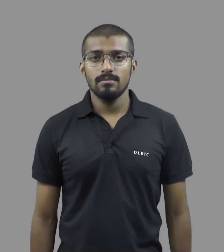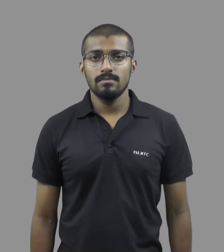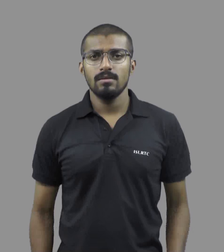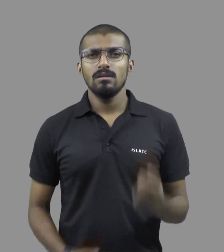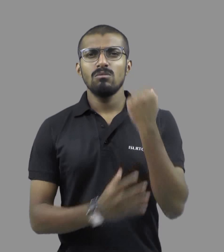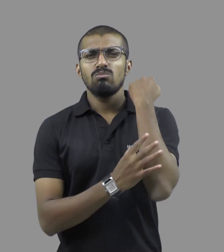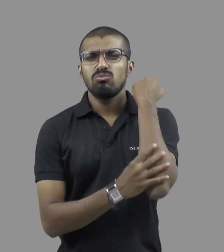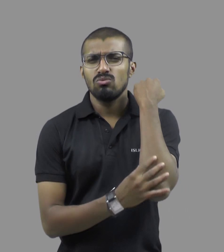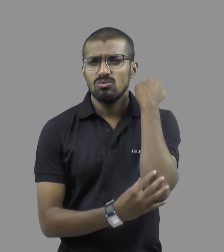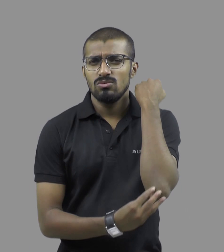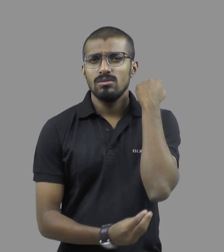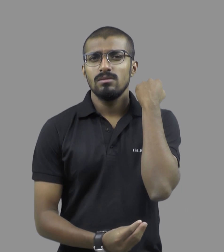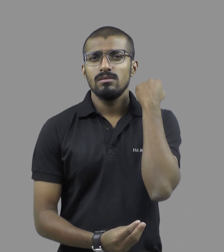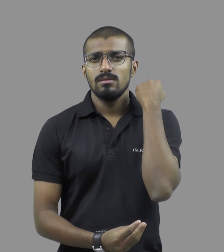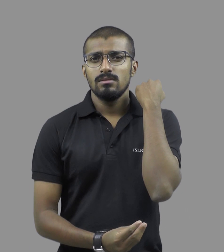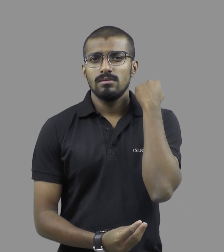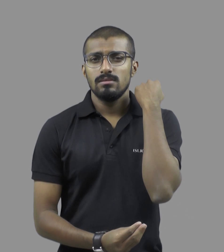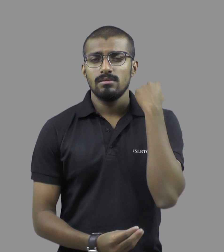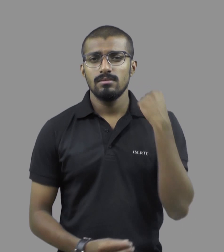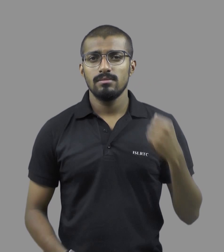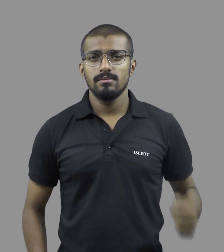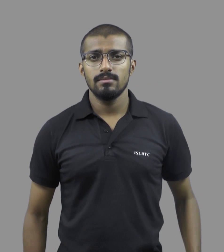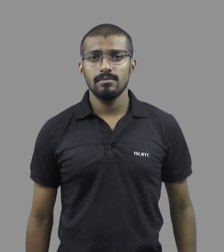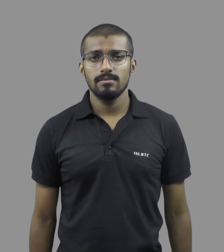Poor